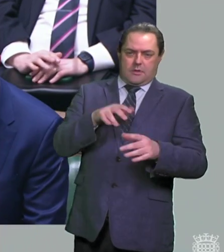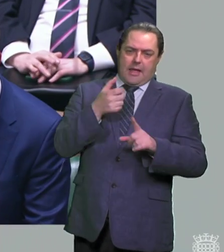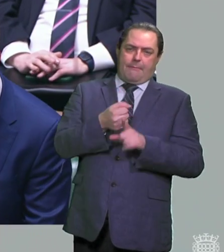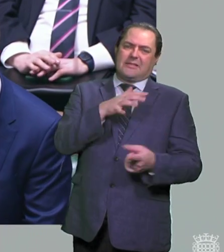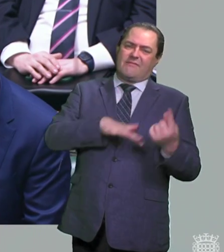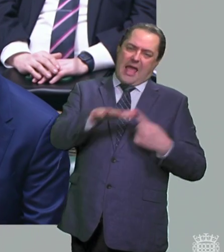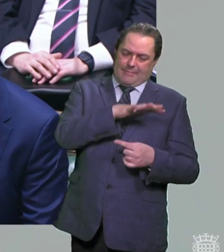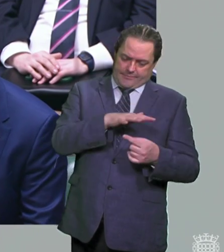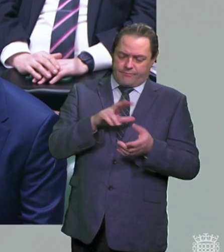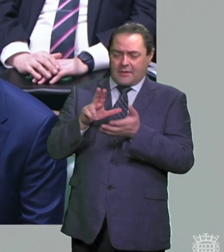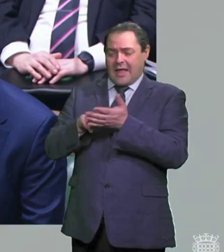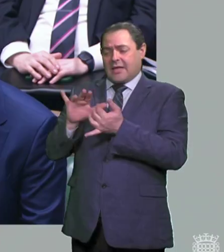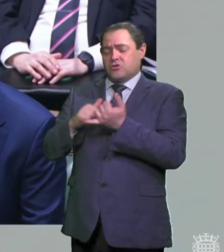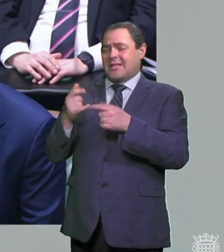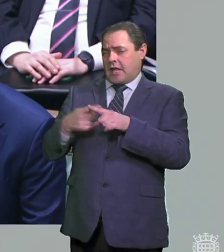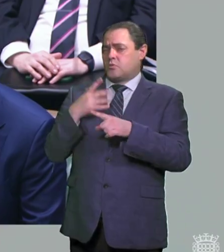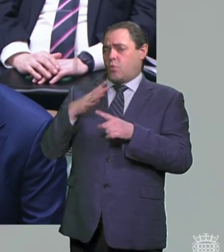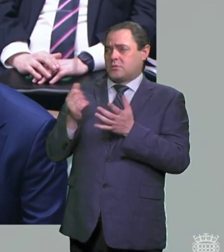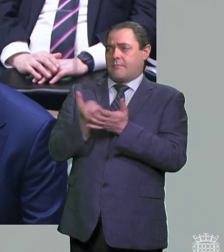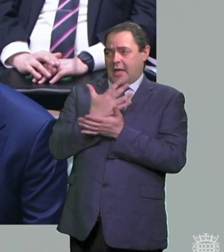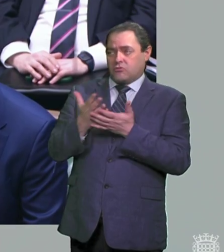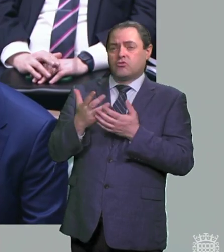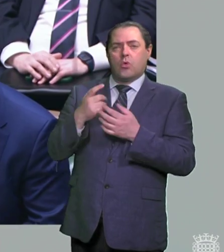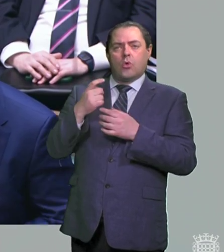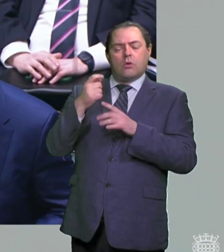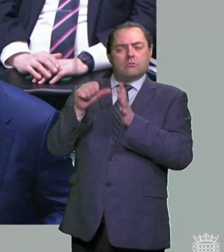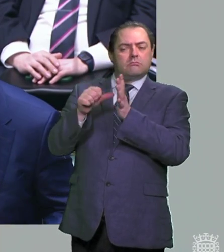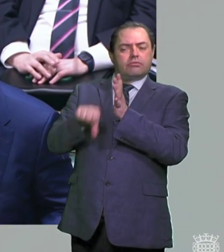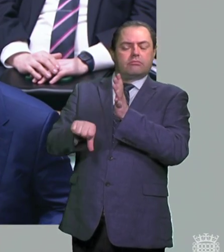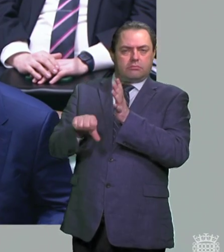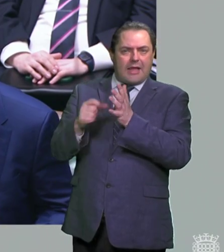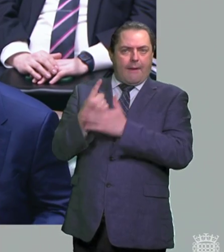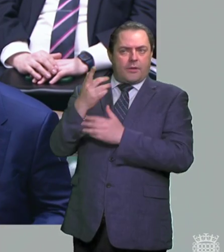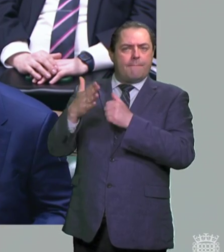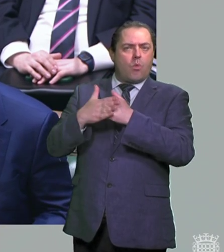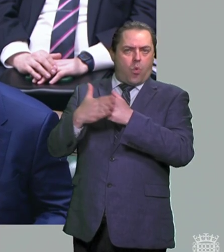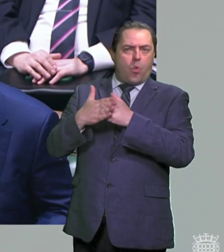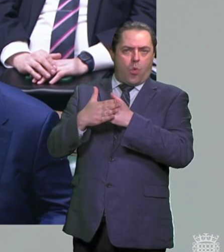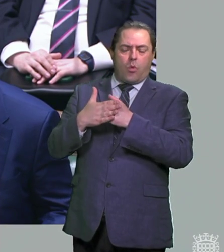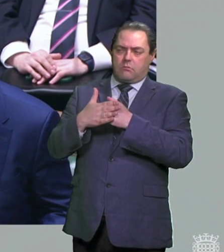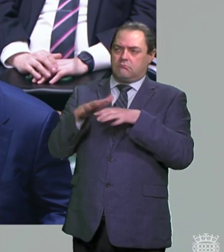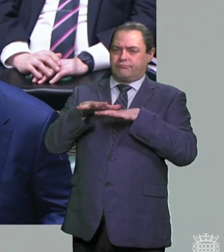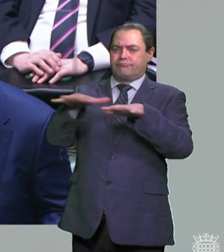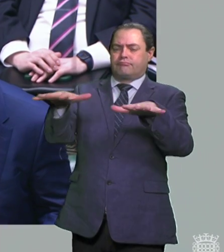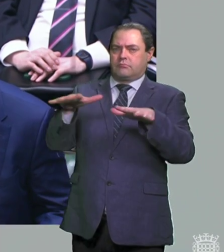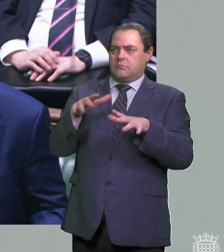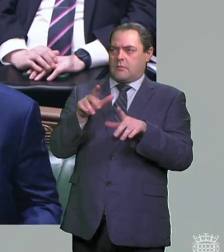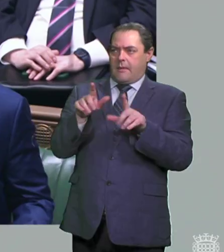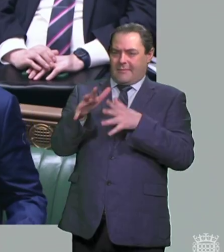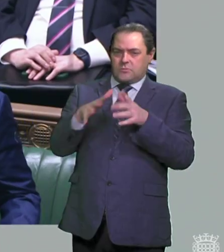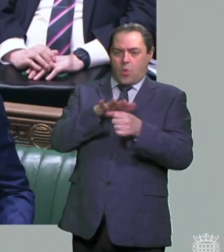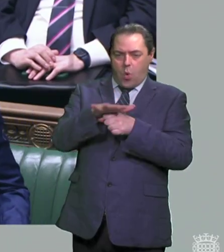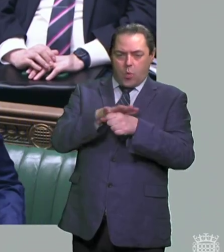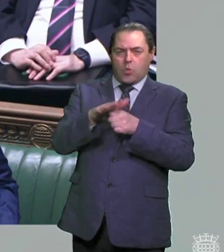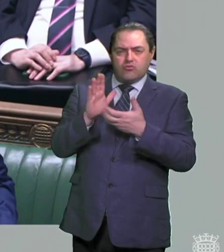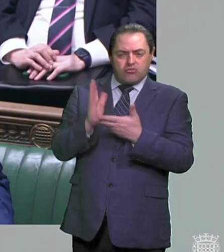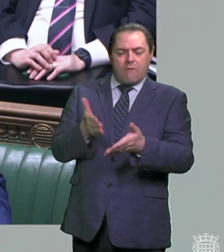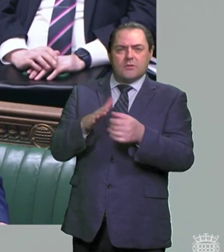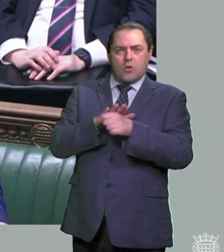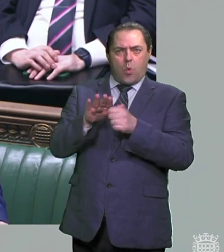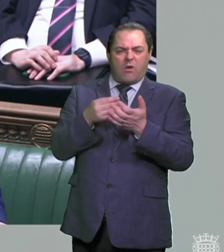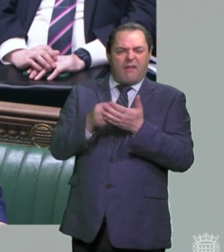NHS England is committed to increasing the delivery of mechanical thrombectomies through, for instance, the expansion of local services and local capital investment.